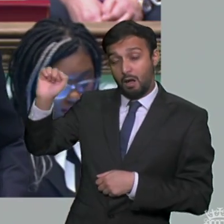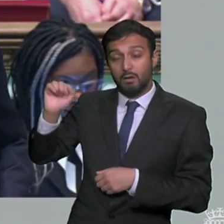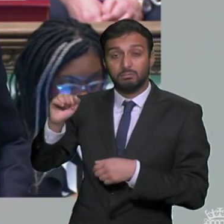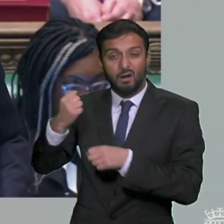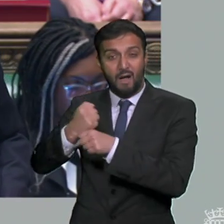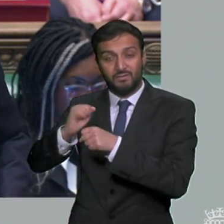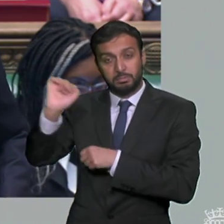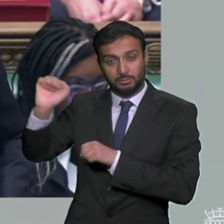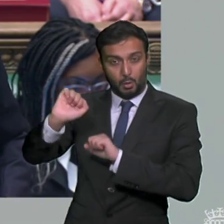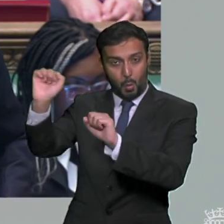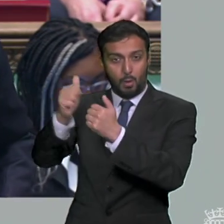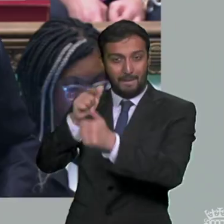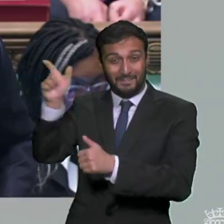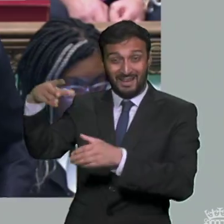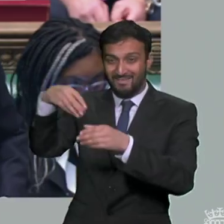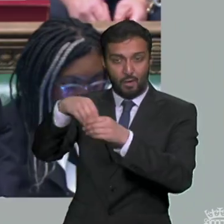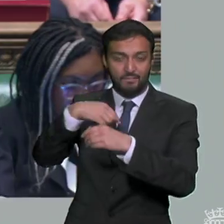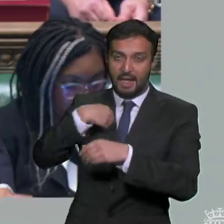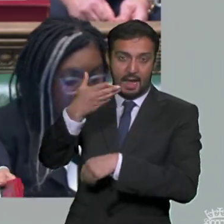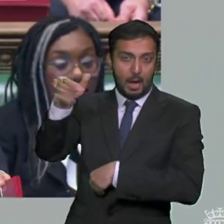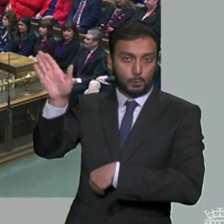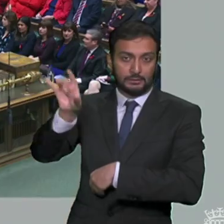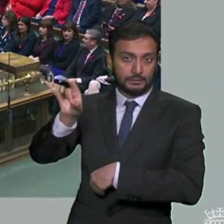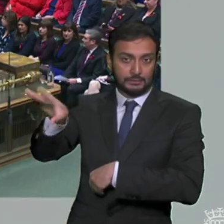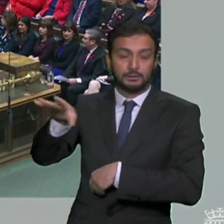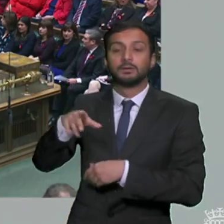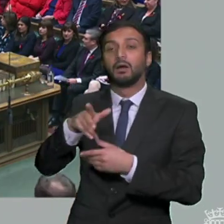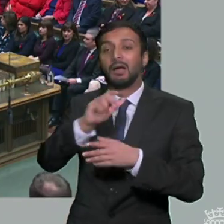This Government are making sure that we protect our country’s security.